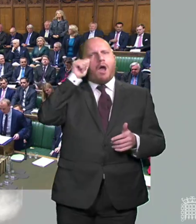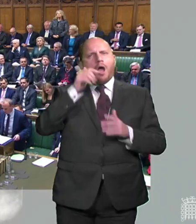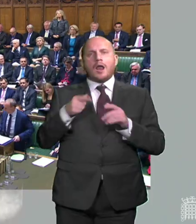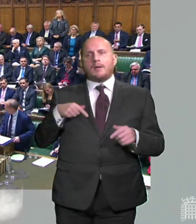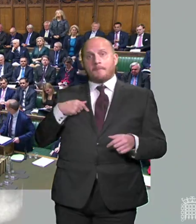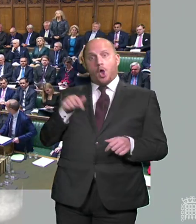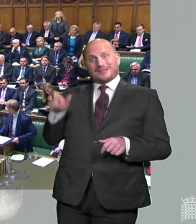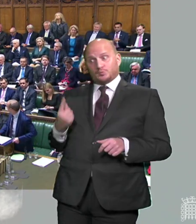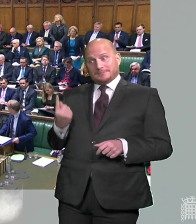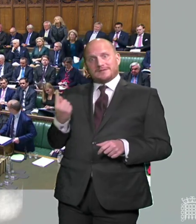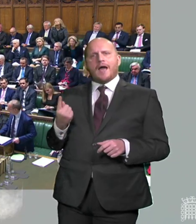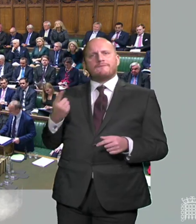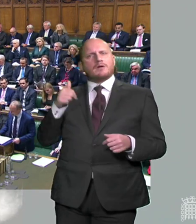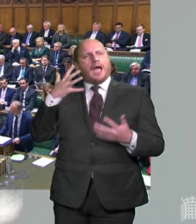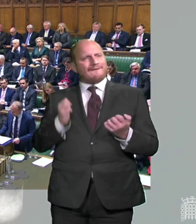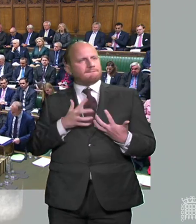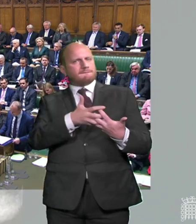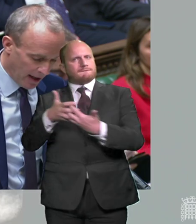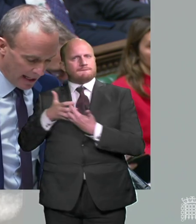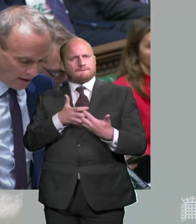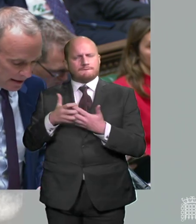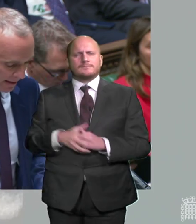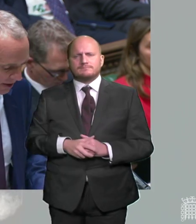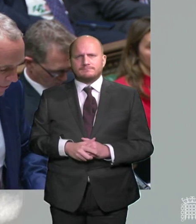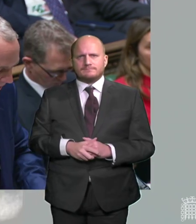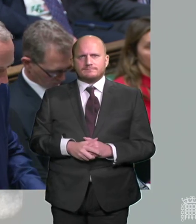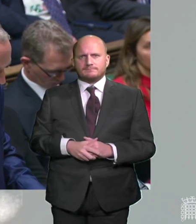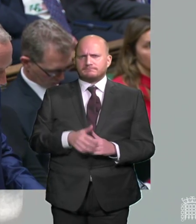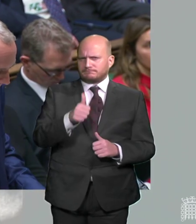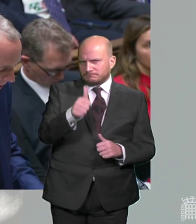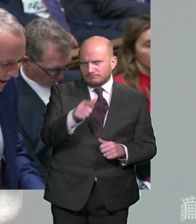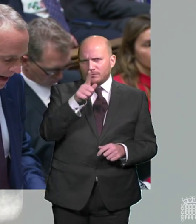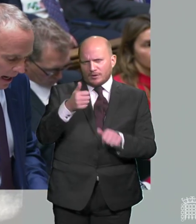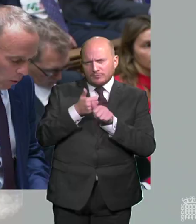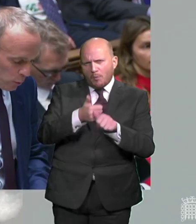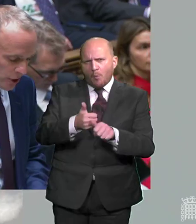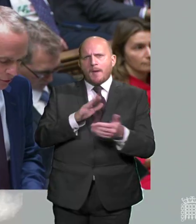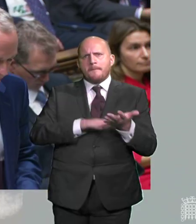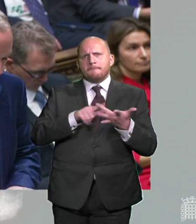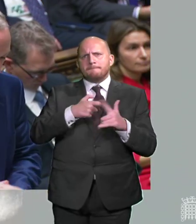I thank my honourable Friend for being a doughty champion and highlighting Mikey’s campaign.